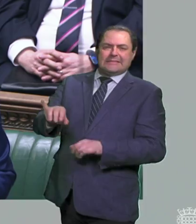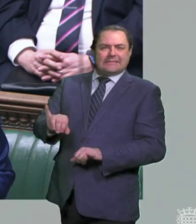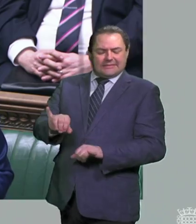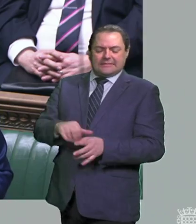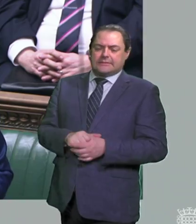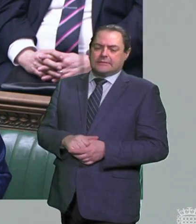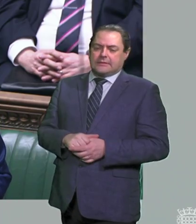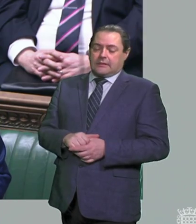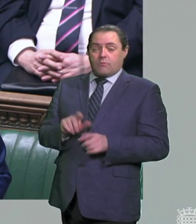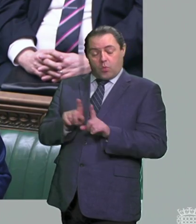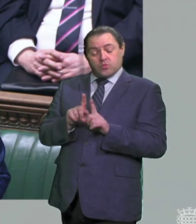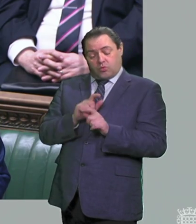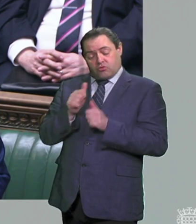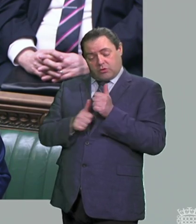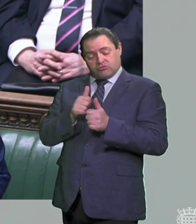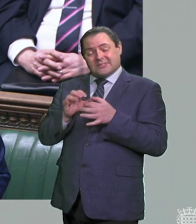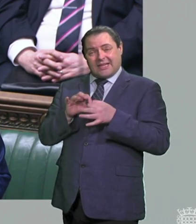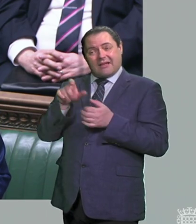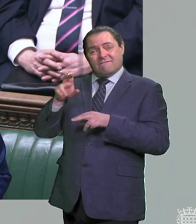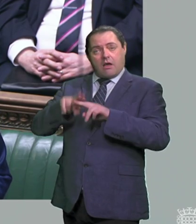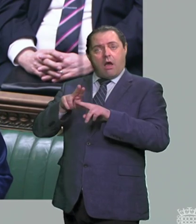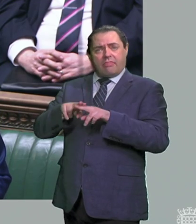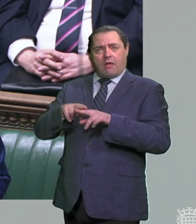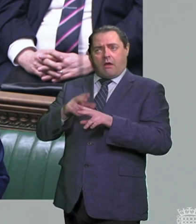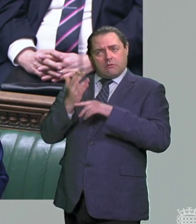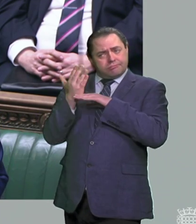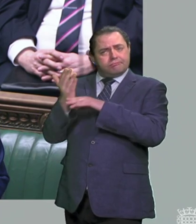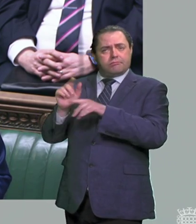Likewise, our congratulations go to Andrew on his incredible feat.